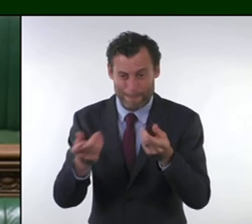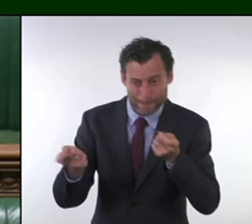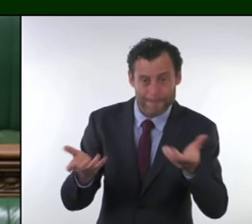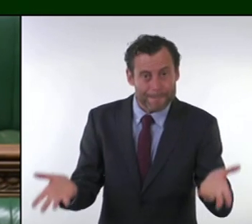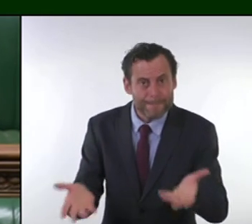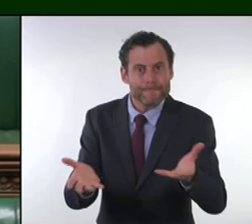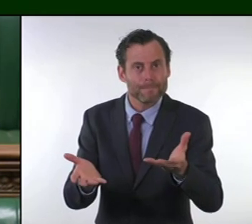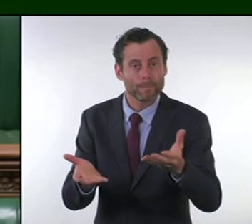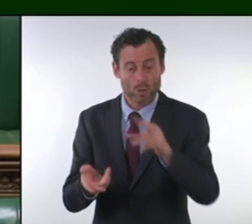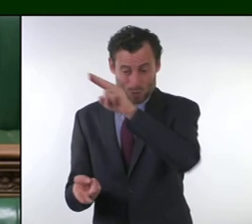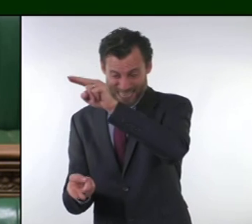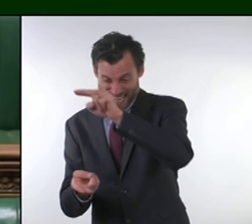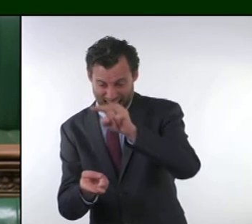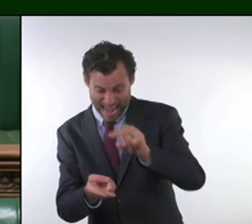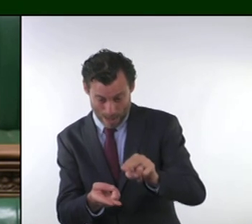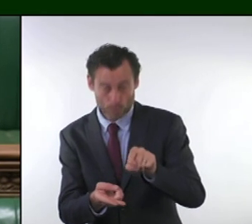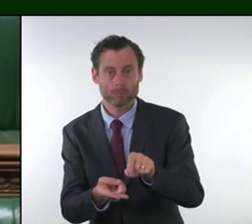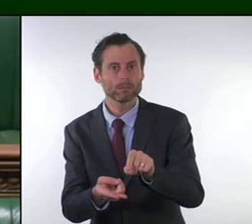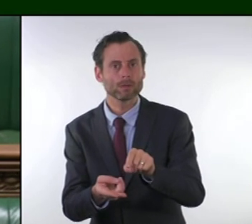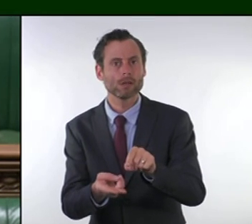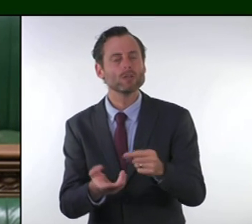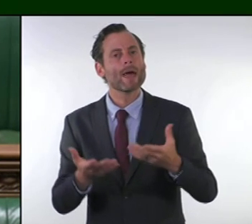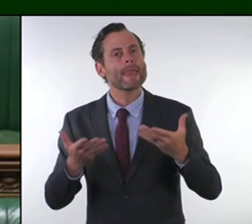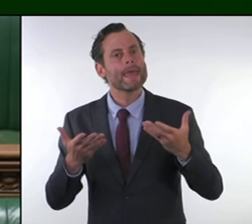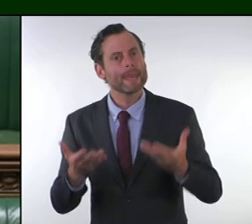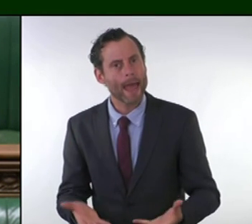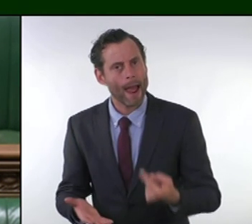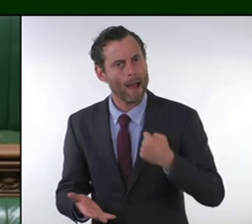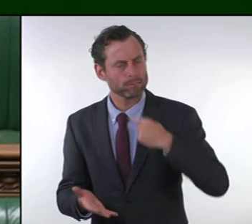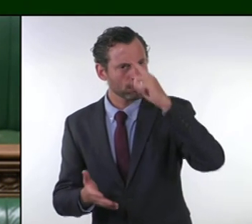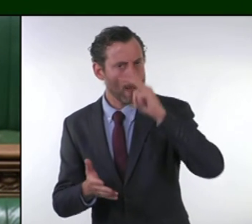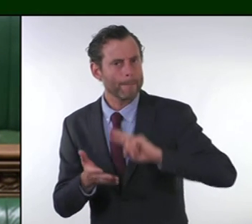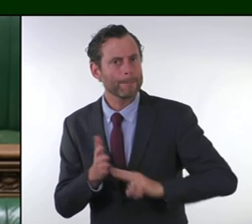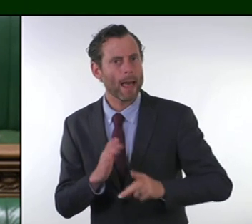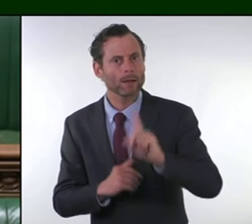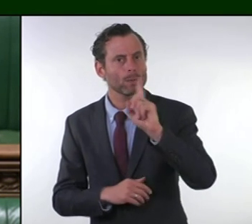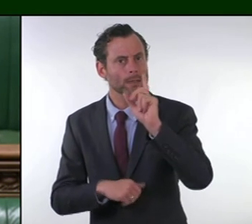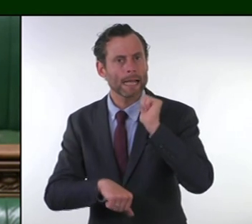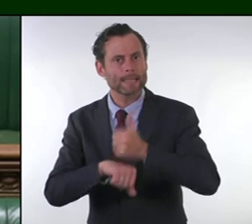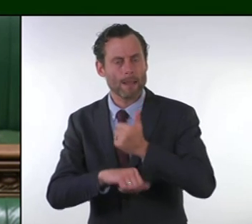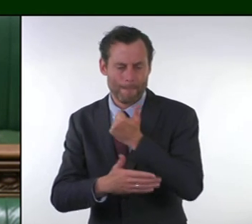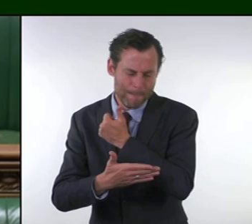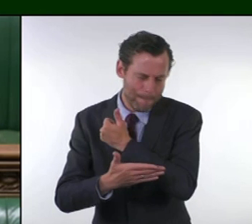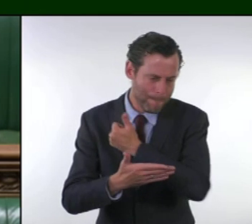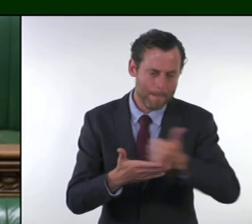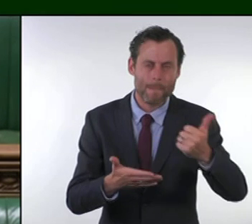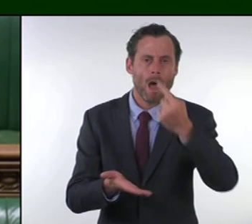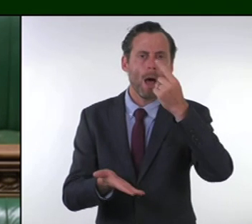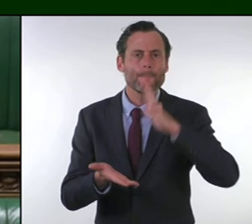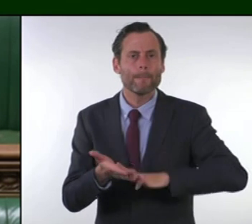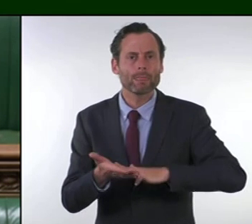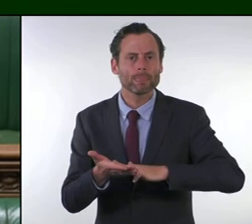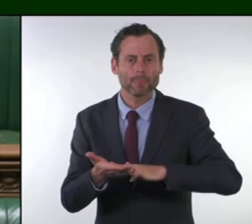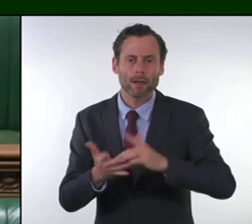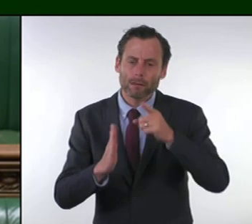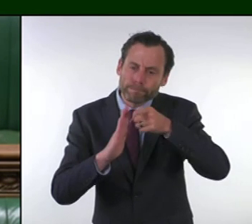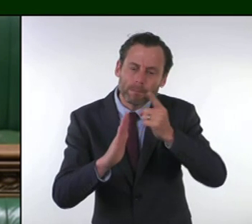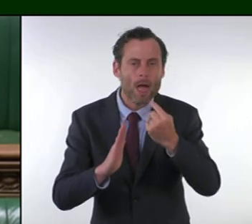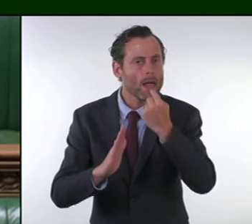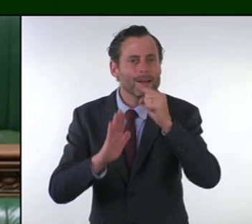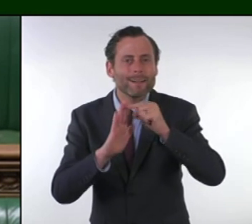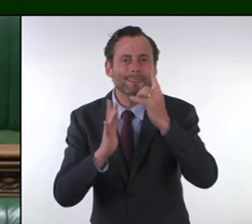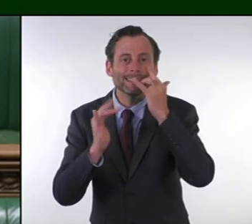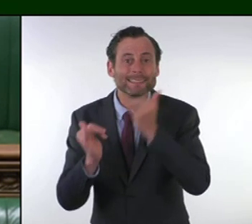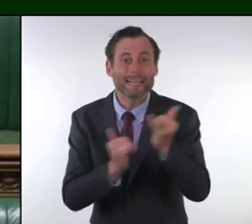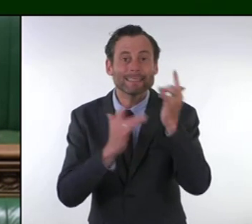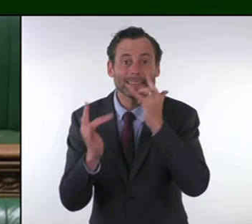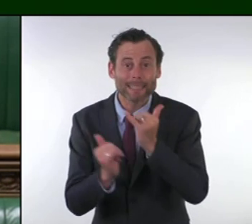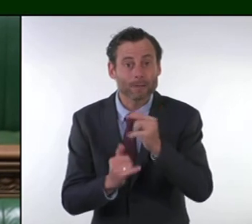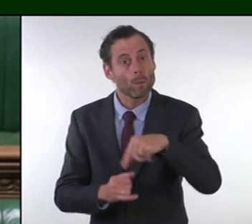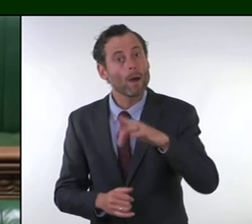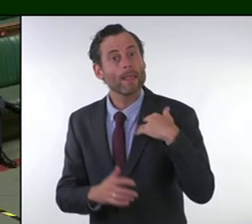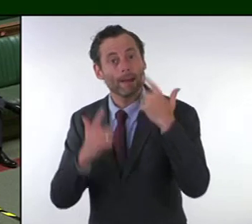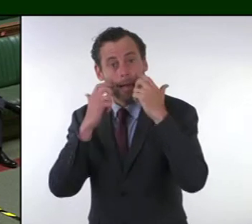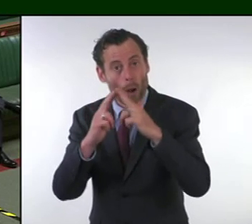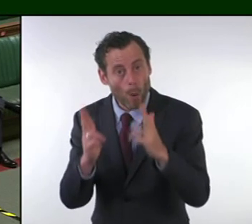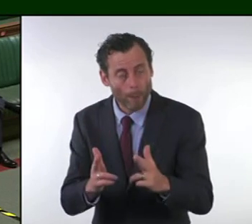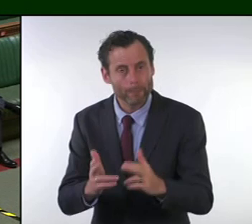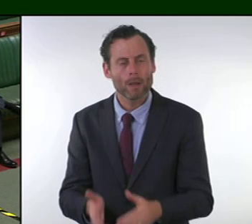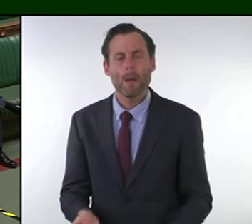country to the lowest level, and we are now putting in monthly testing for every resident in our care homes and weekly testing for every care home worker.